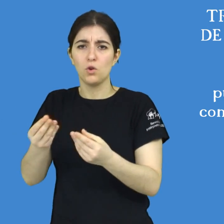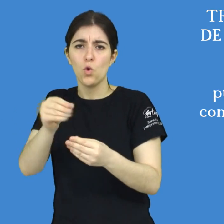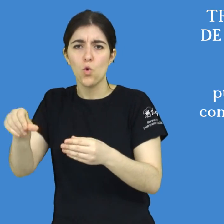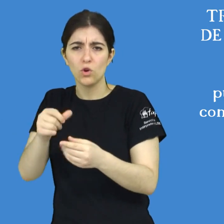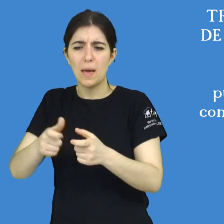azúcar